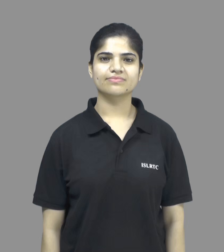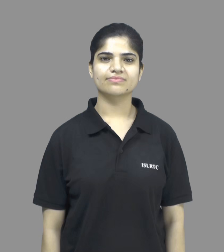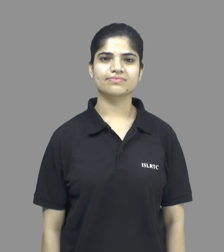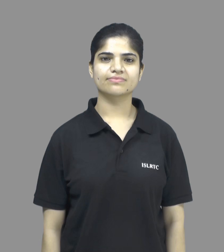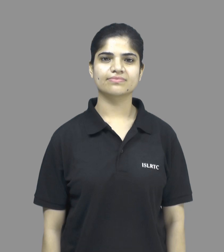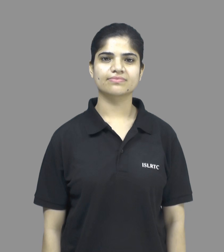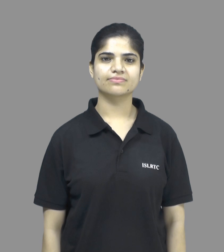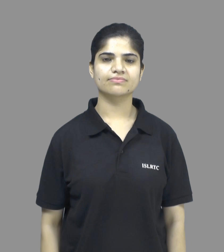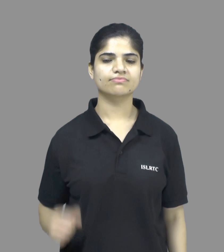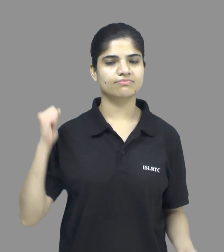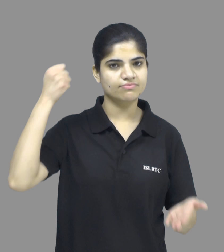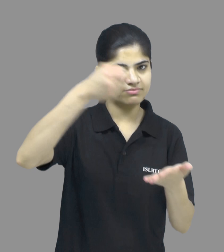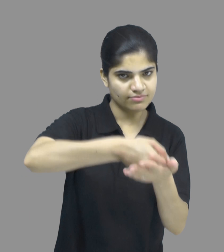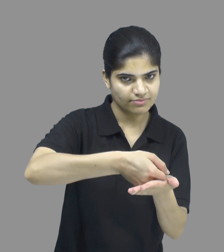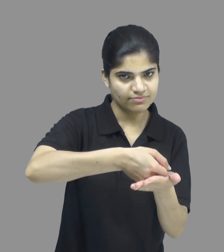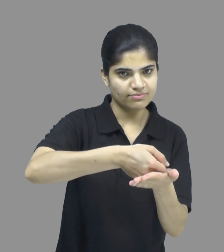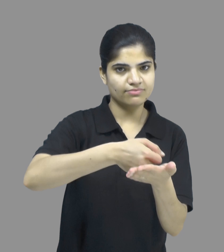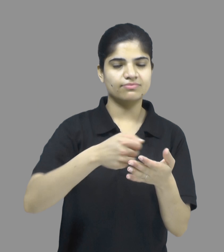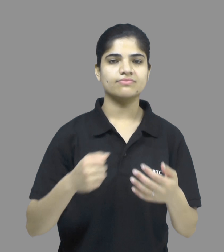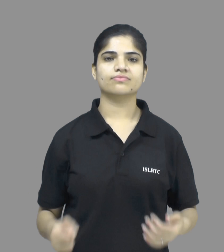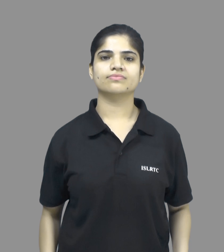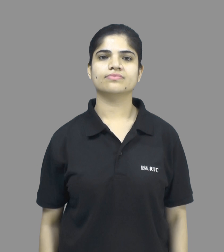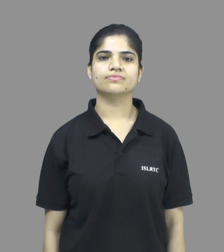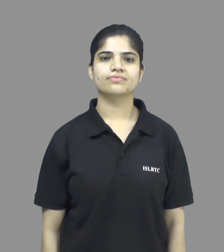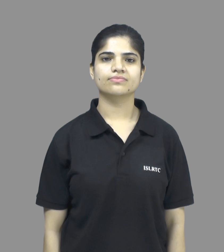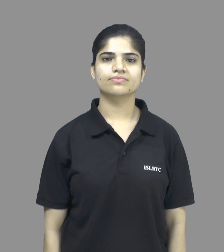Reach